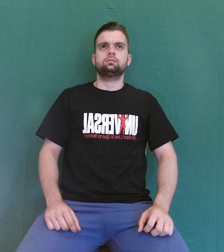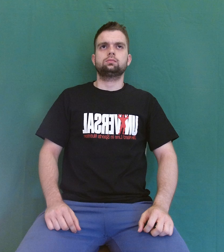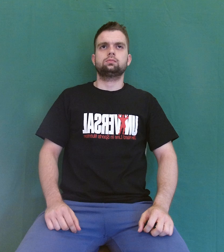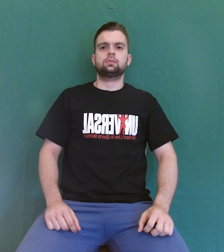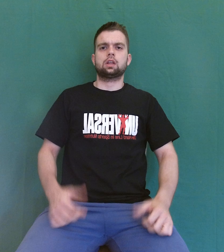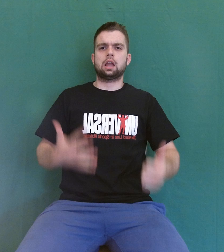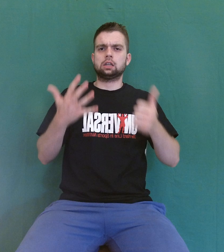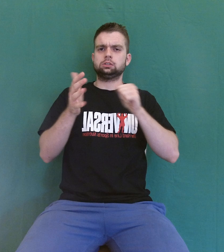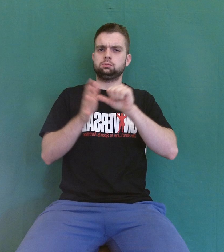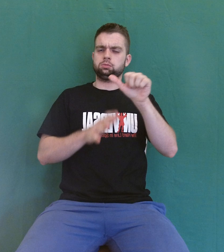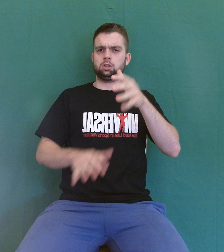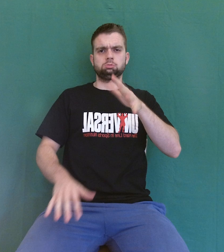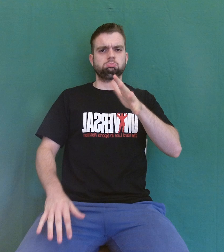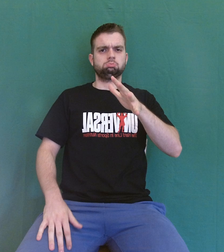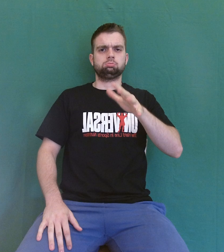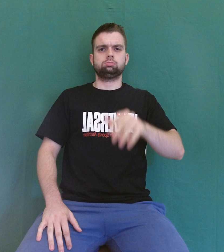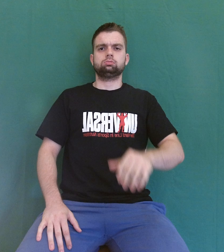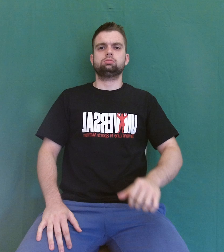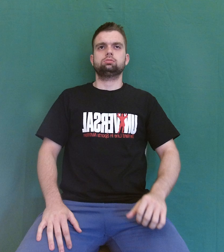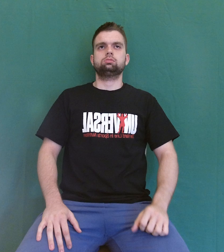6 ΜΗΝΕΣ ΠΕΡΙΠΟΥ